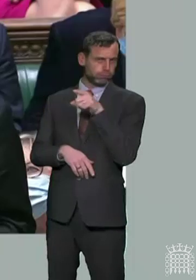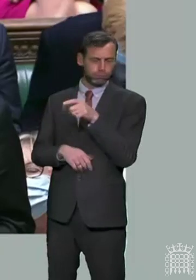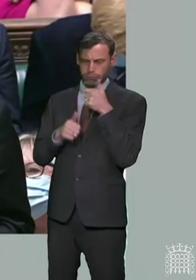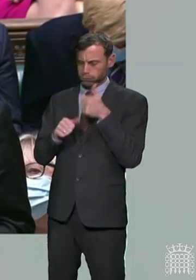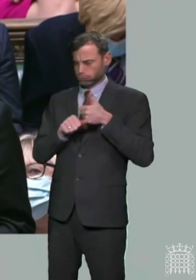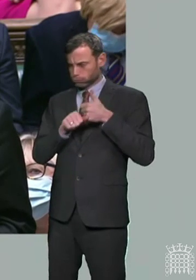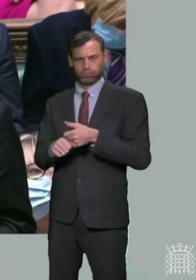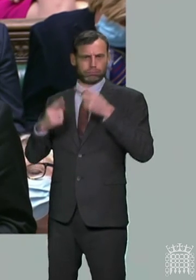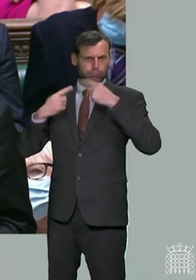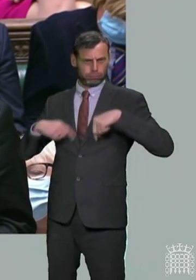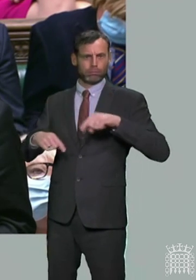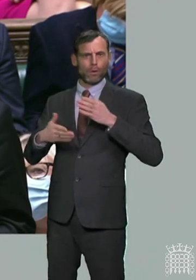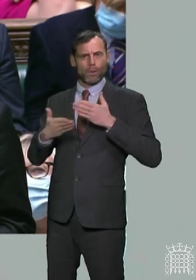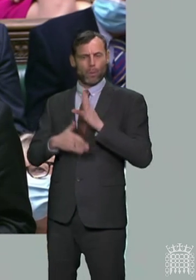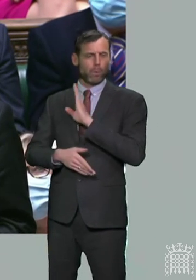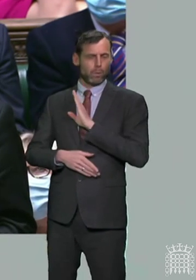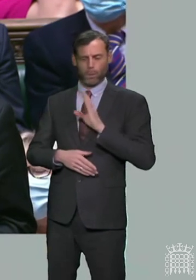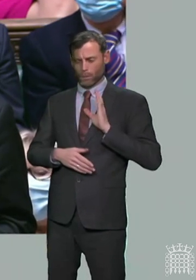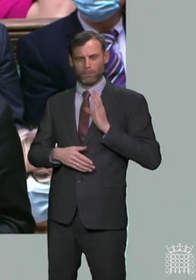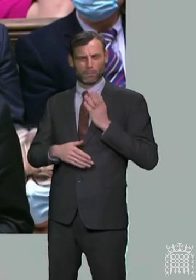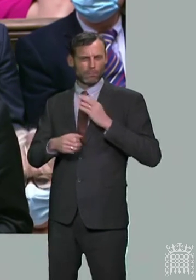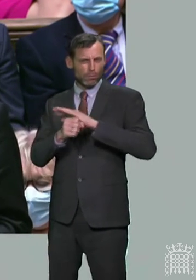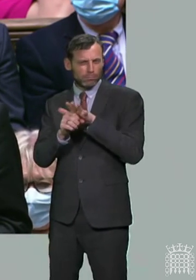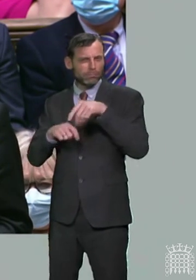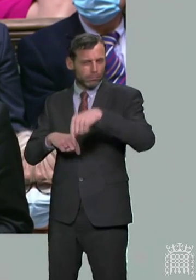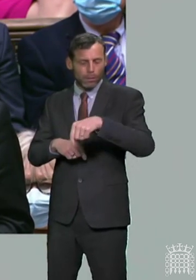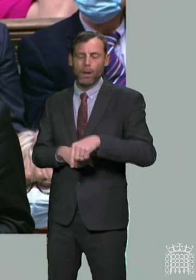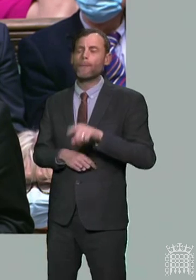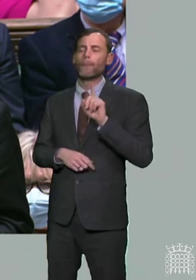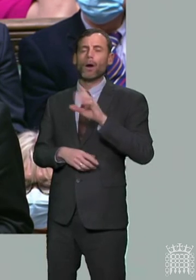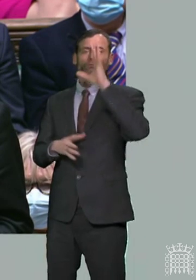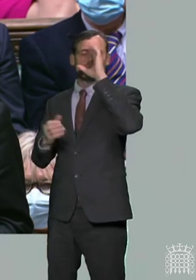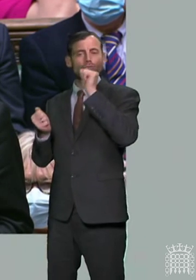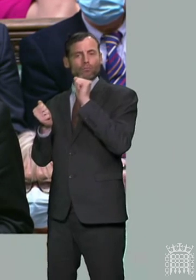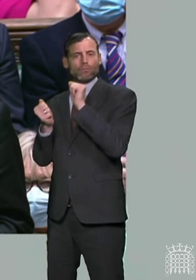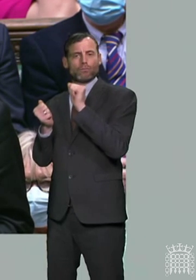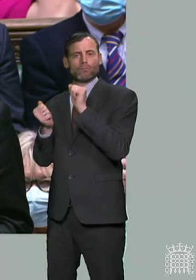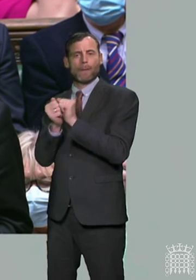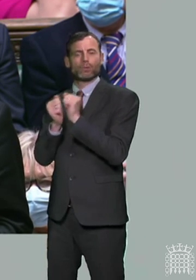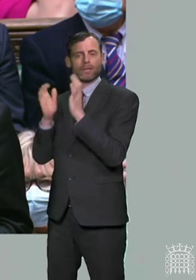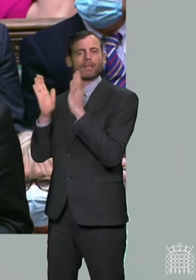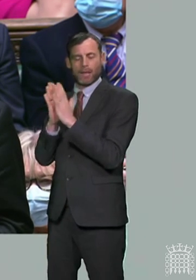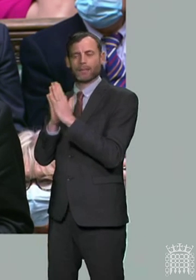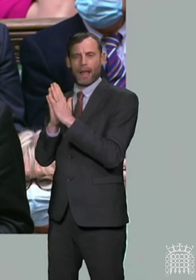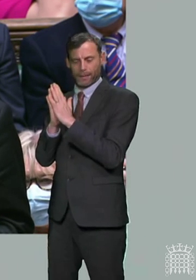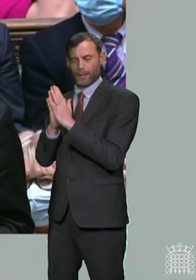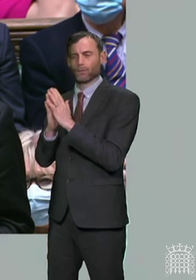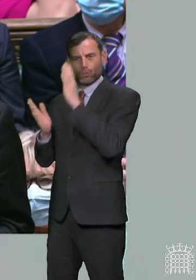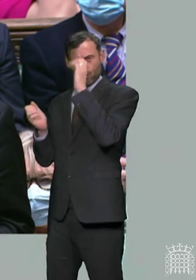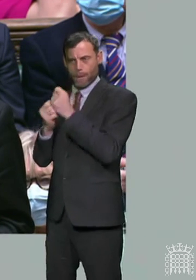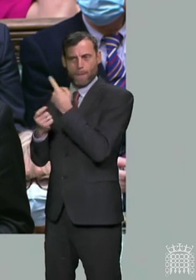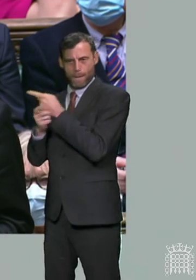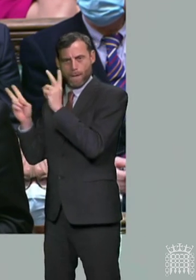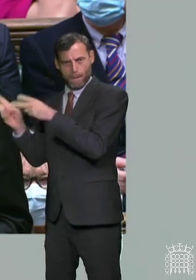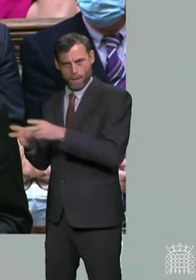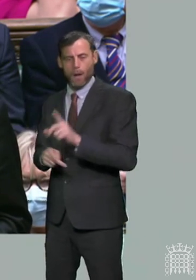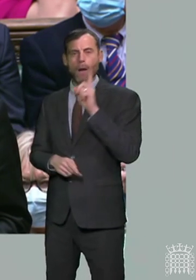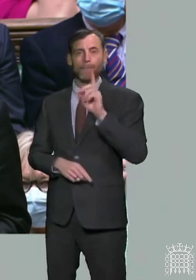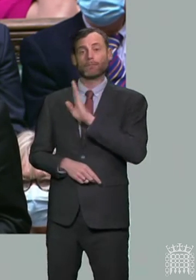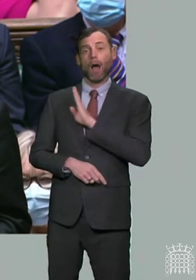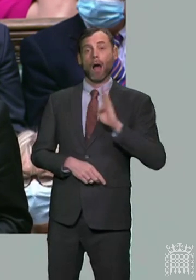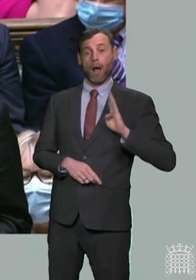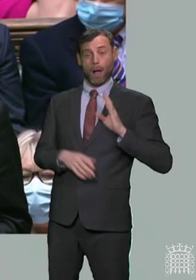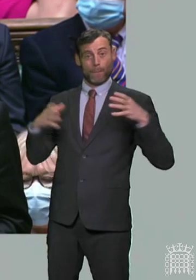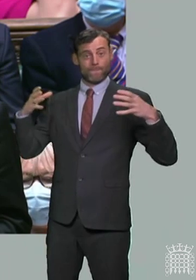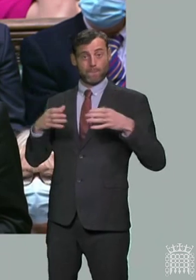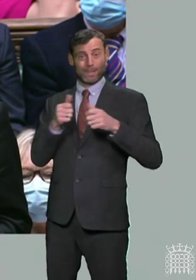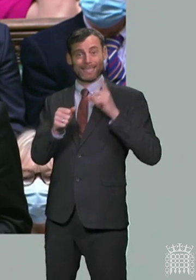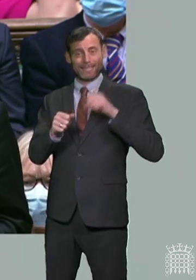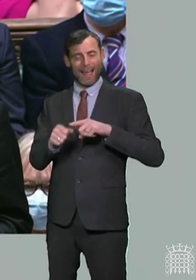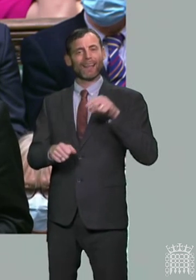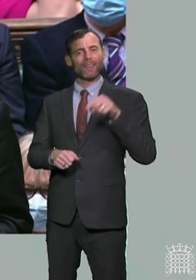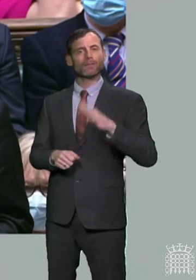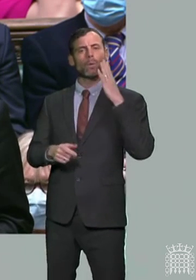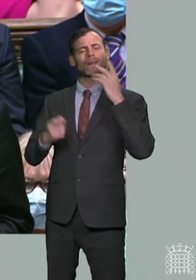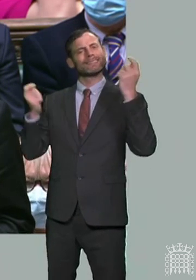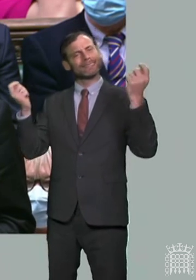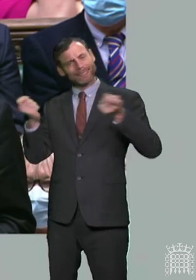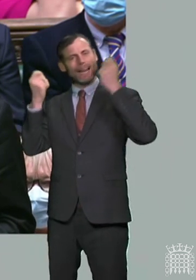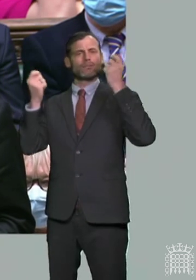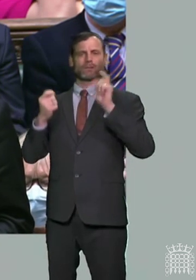On Remembrance Sunday we commemorate their sacrifices, but on Armed Forces Day, 25 June, we will celebrate all that is amazing about our Army, Navy and Air Force.